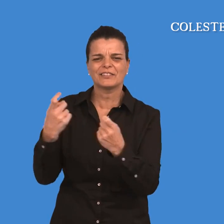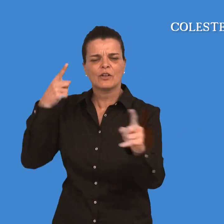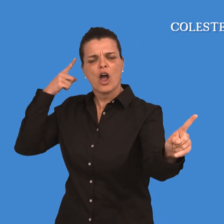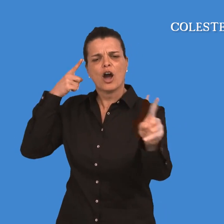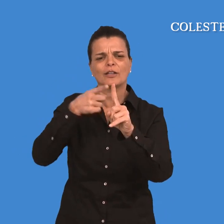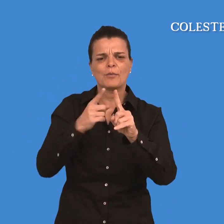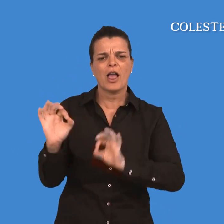objetivo